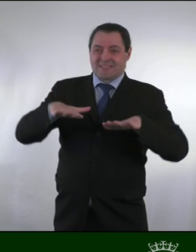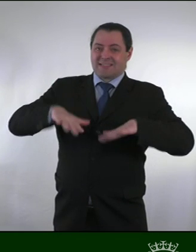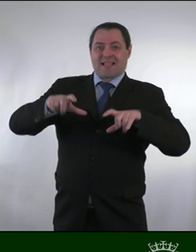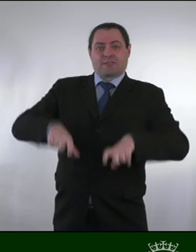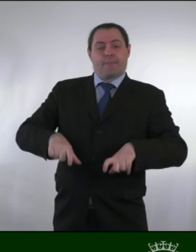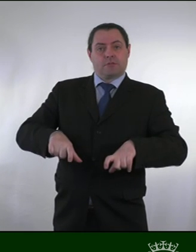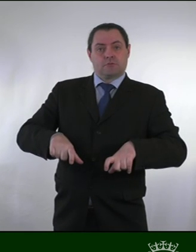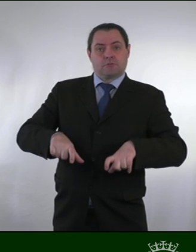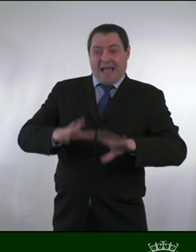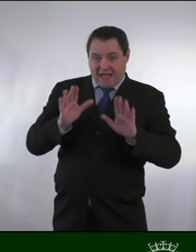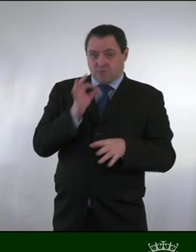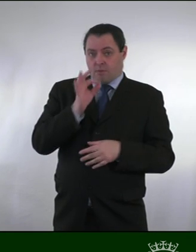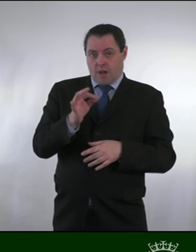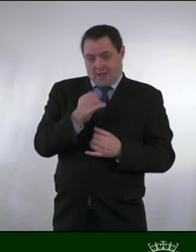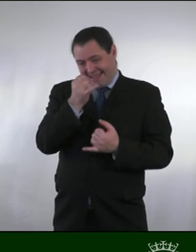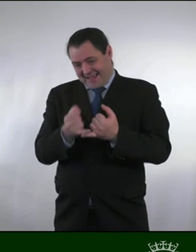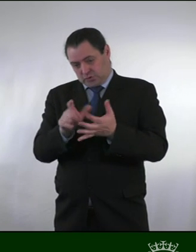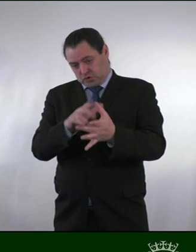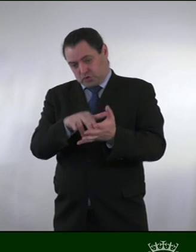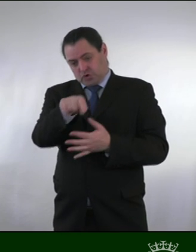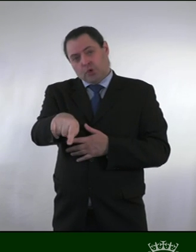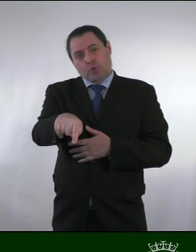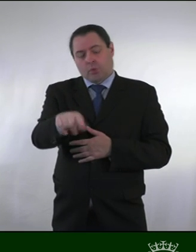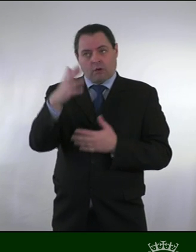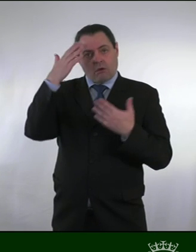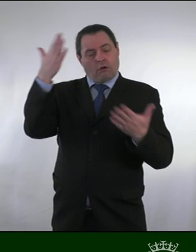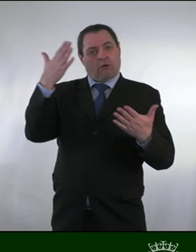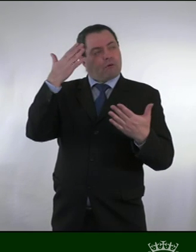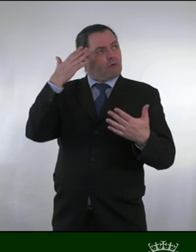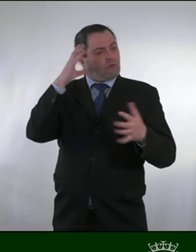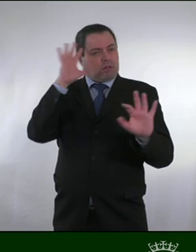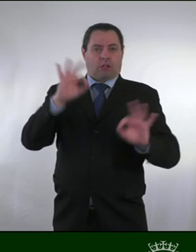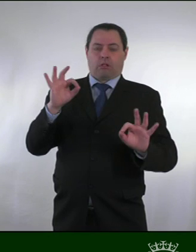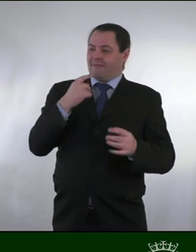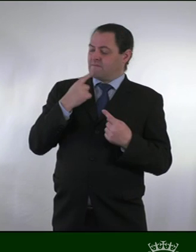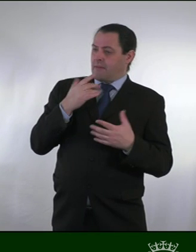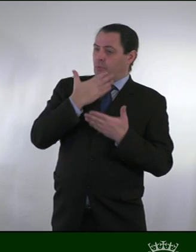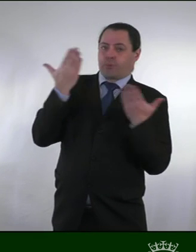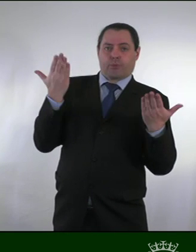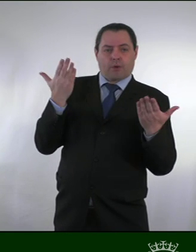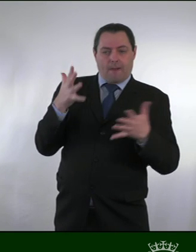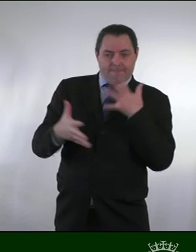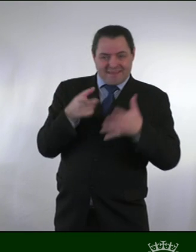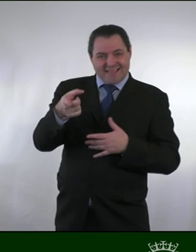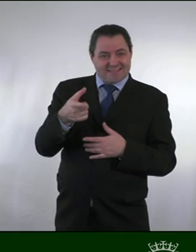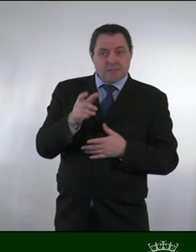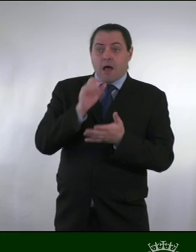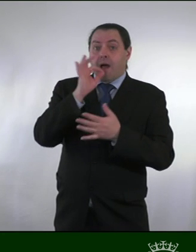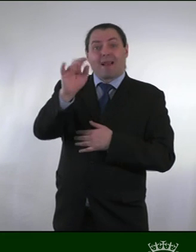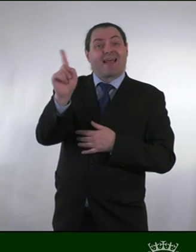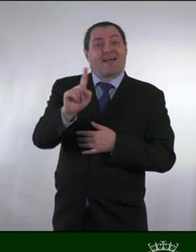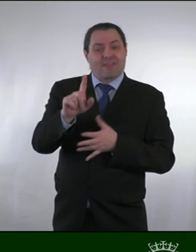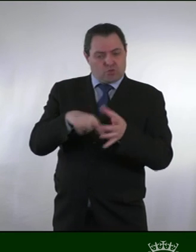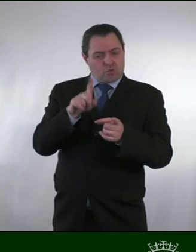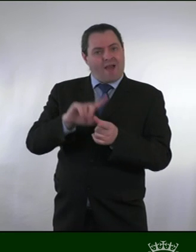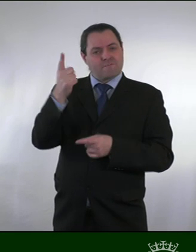We could see thousands of essential care workers and possibly hundreds of thousands of valued EU nationals losing their rights to live and work here overnight on 1 July.